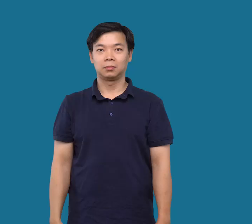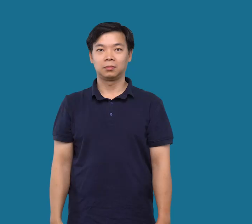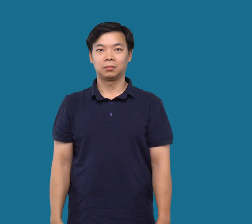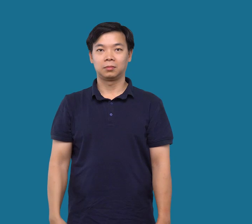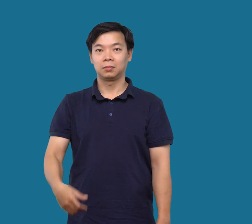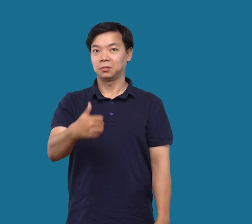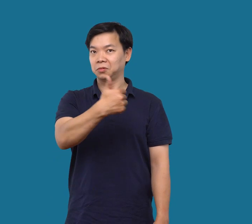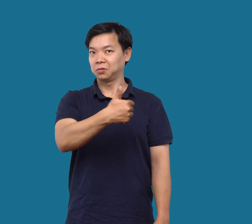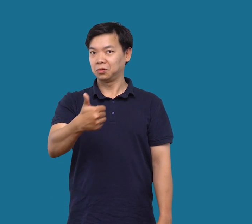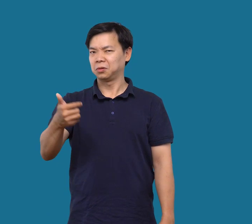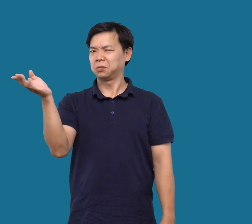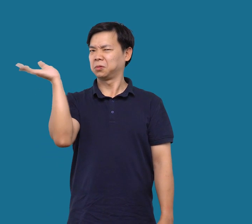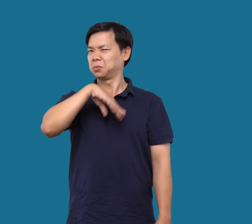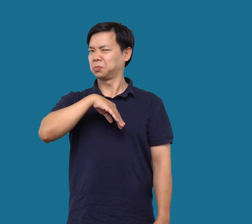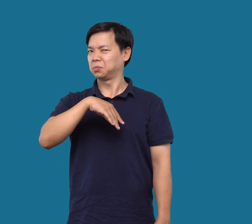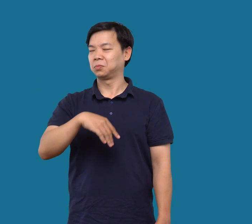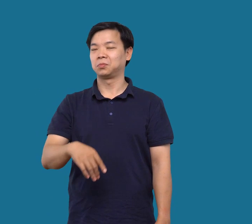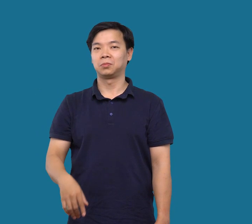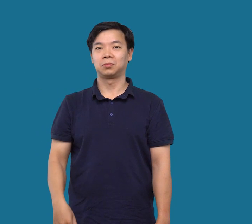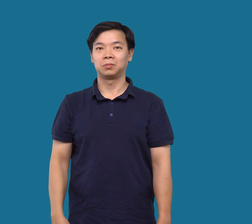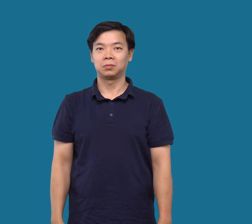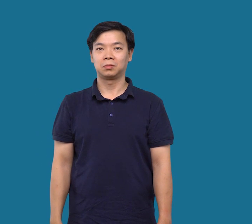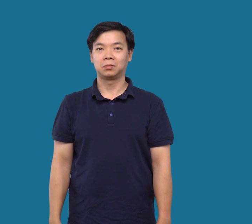người xấu